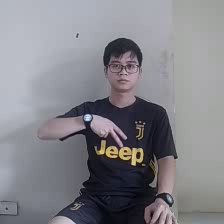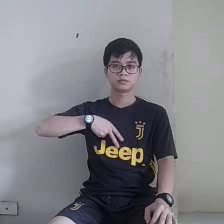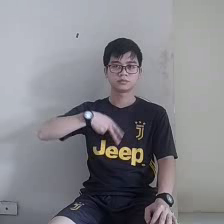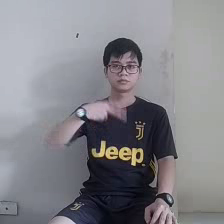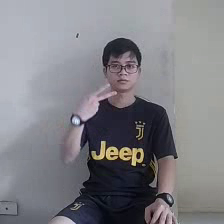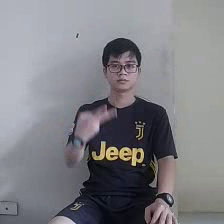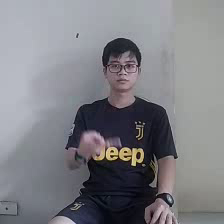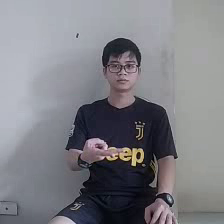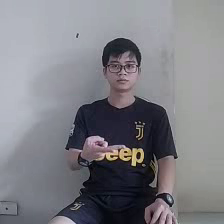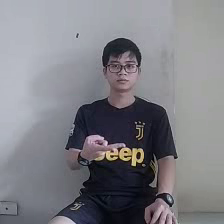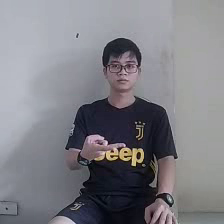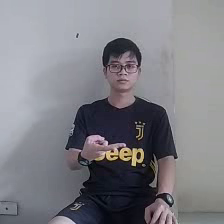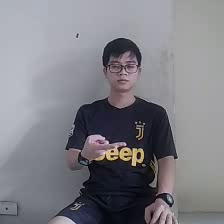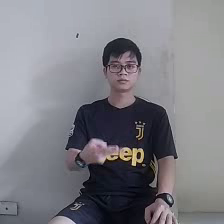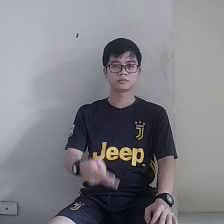Hy sinh